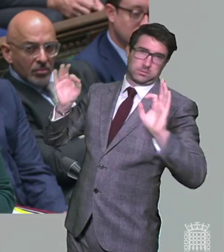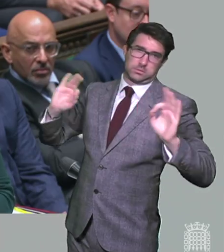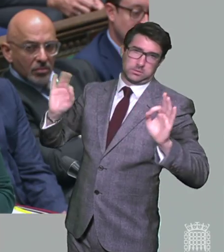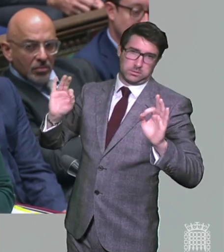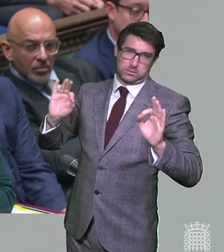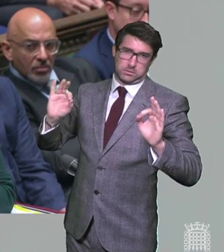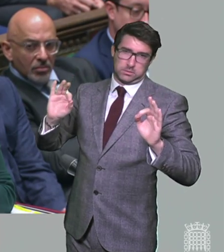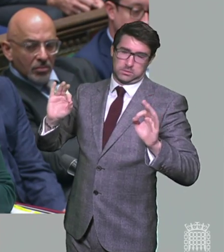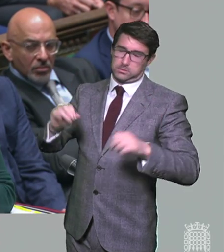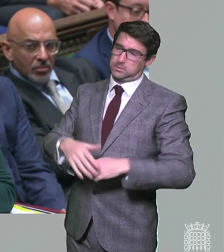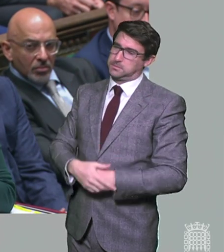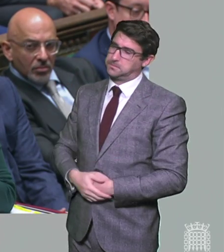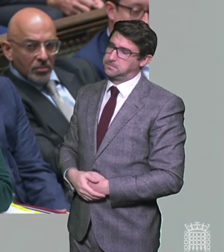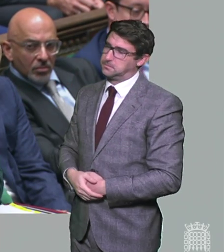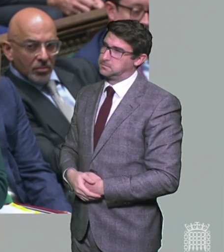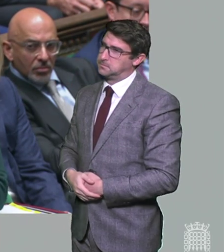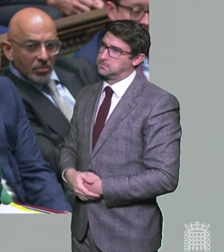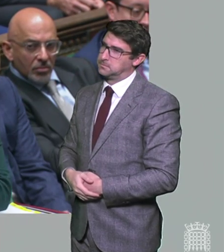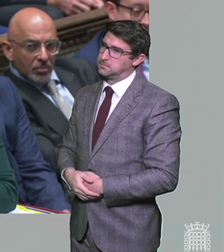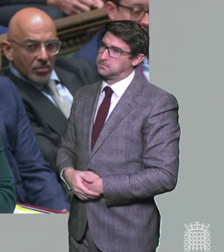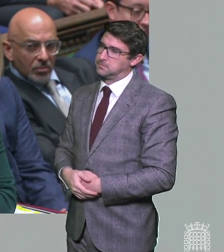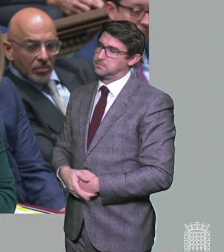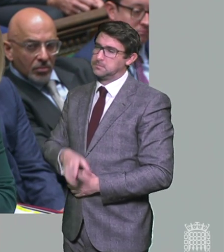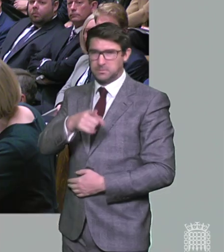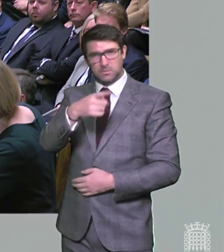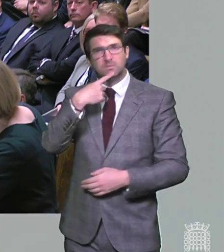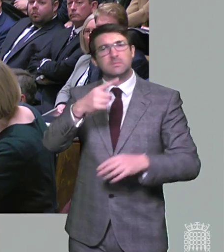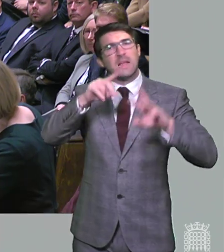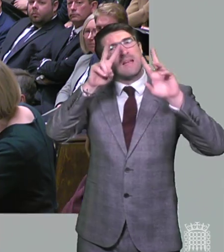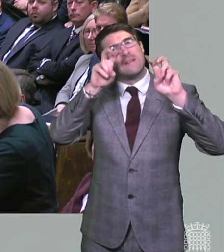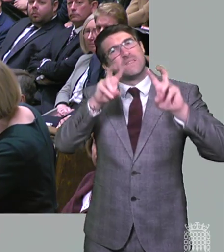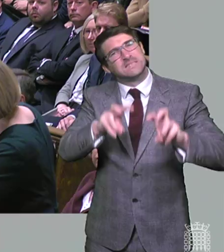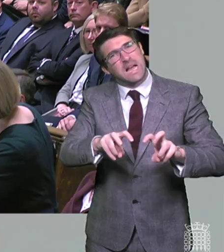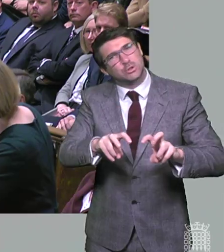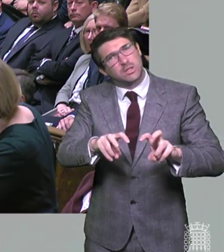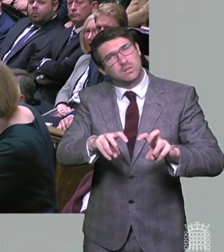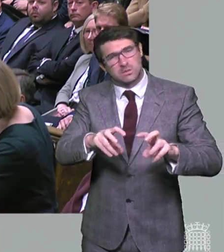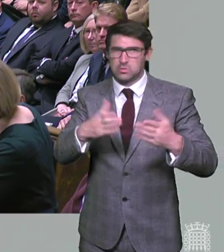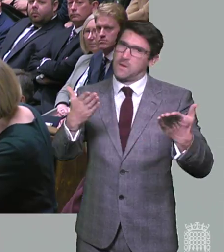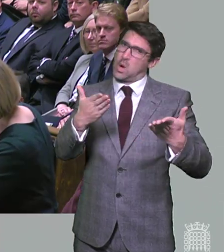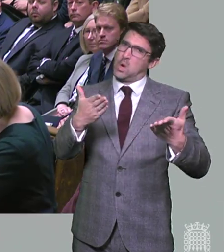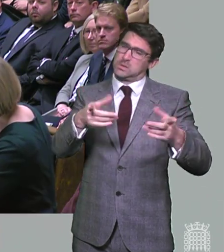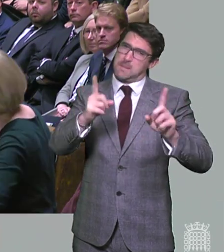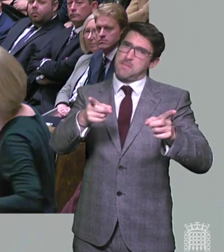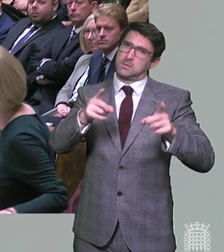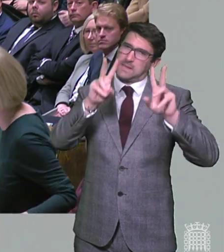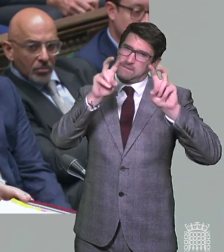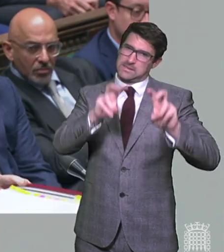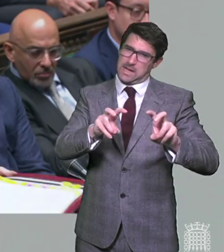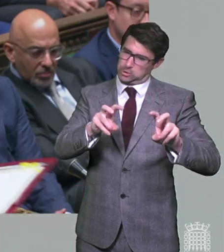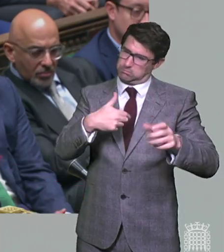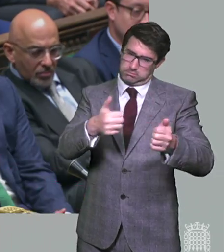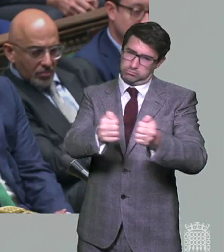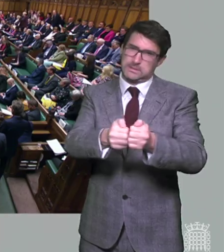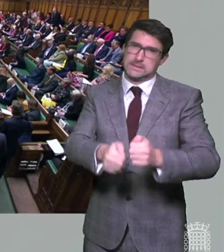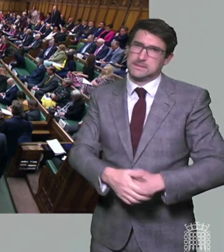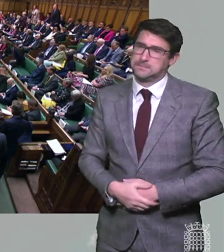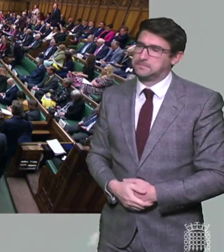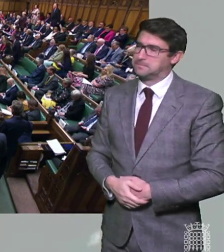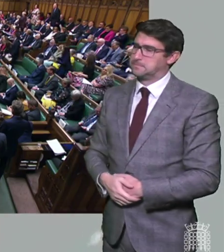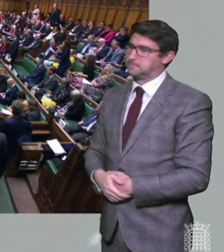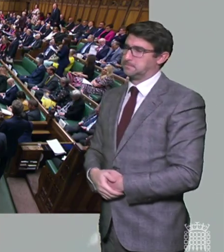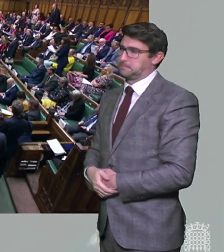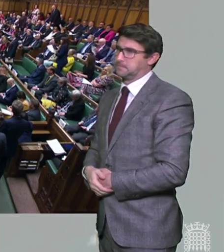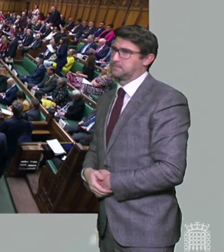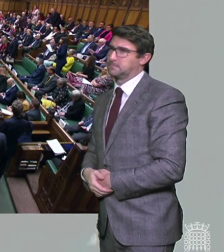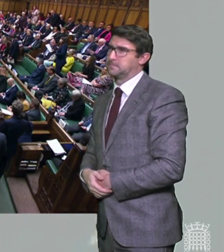On the subject of the investigation that my honourable Friend raises, of course, those matters should be raised and looked at properly.